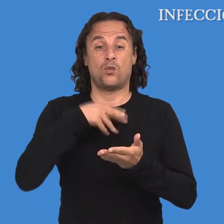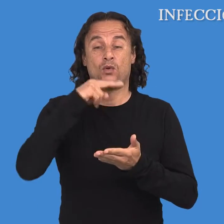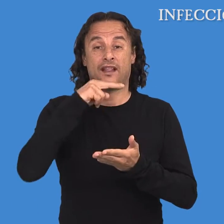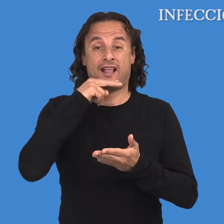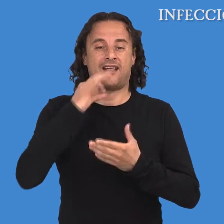pis